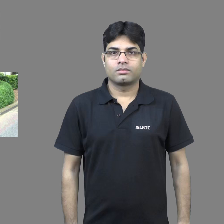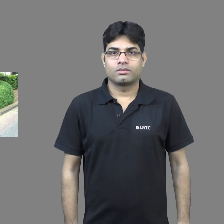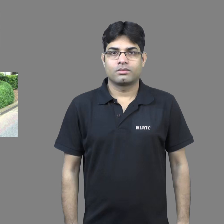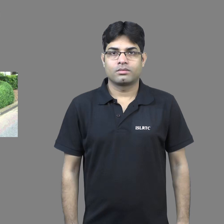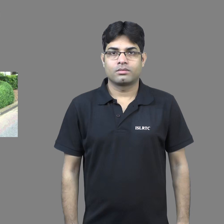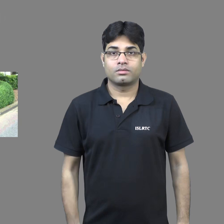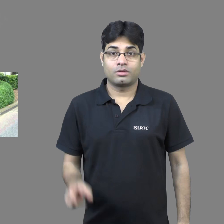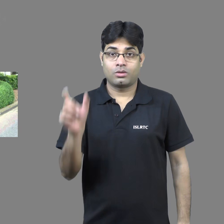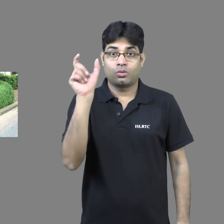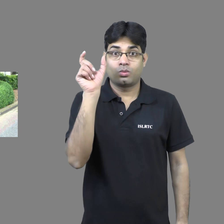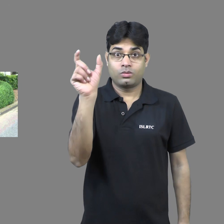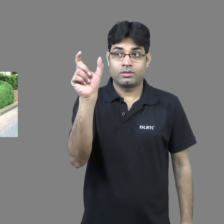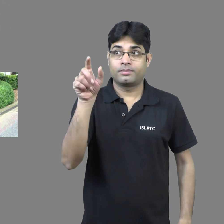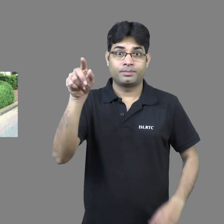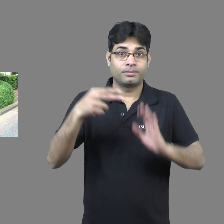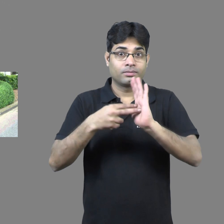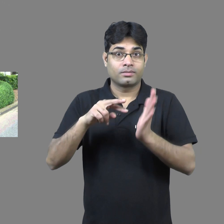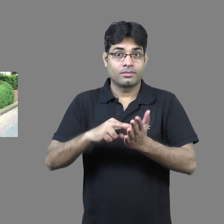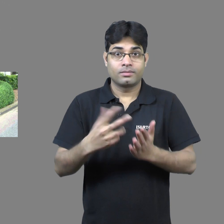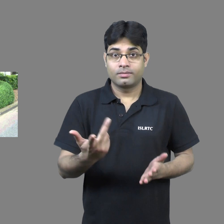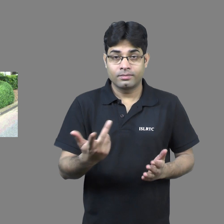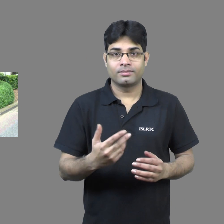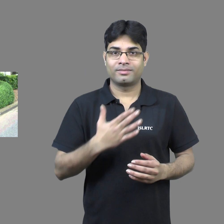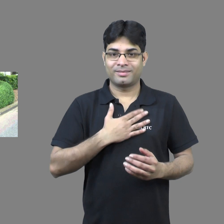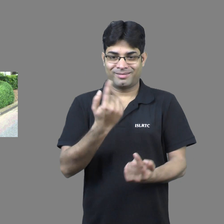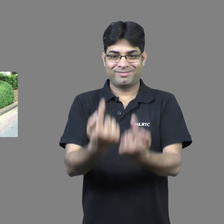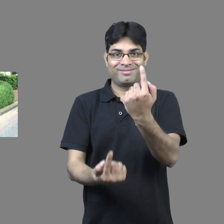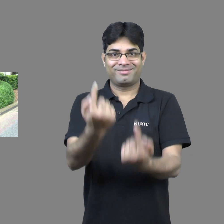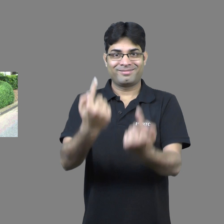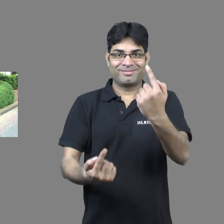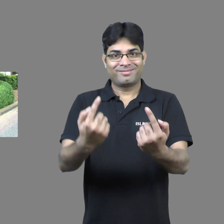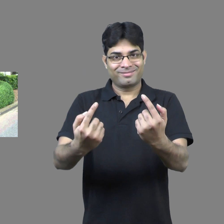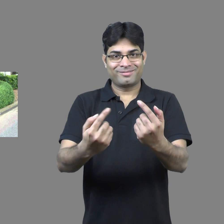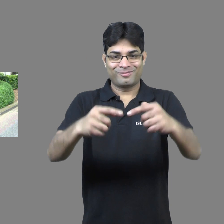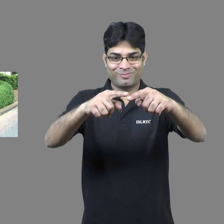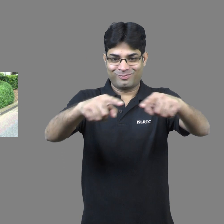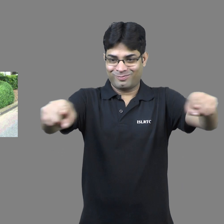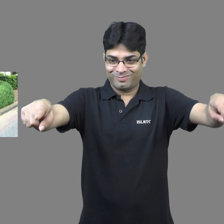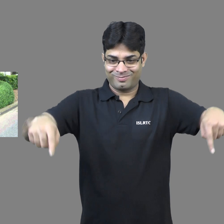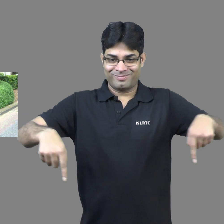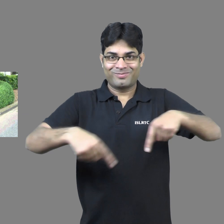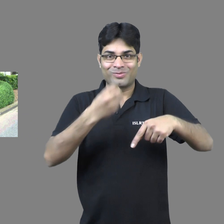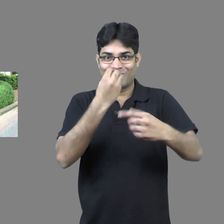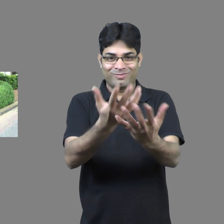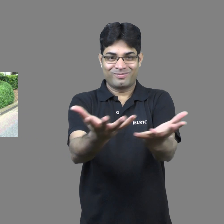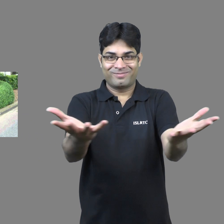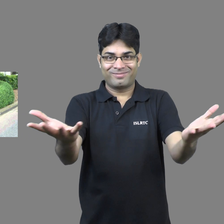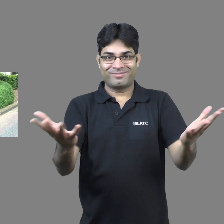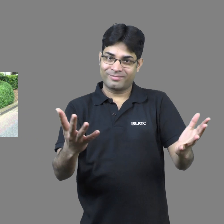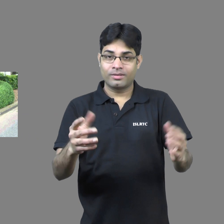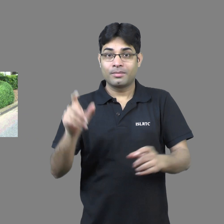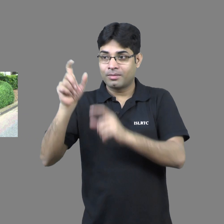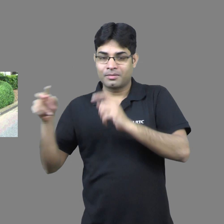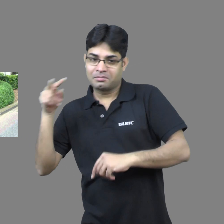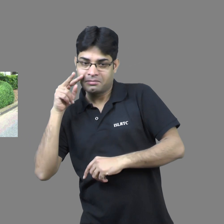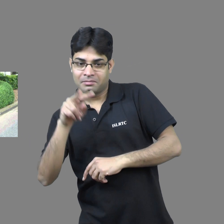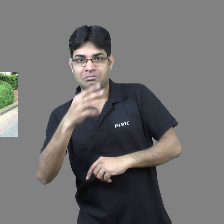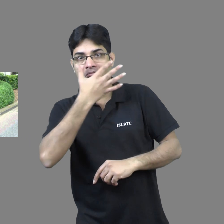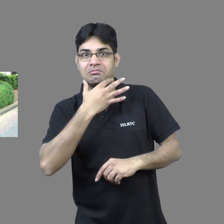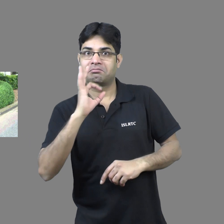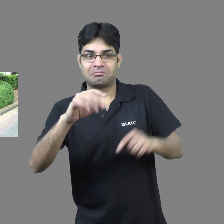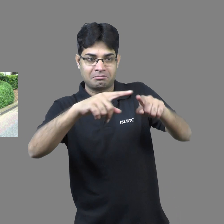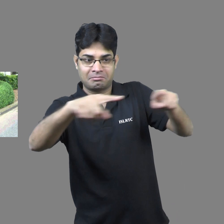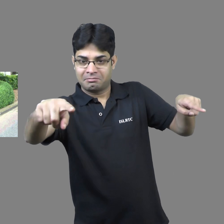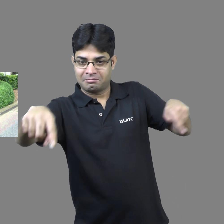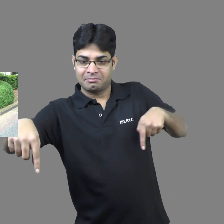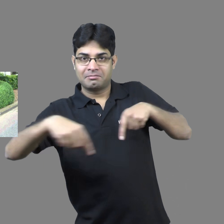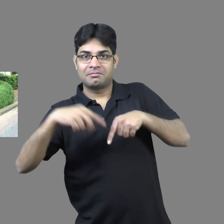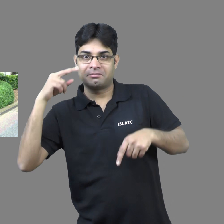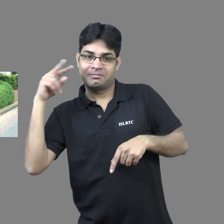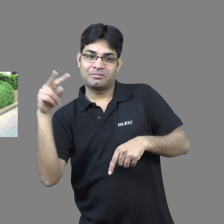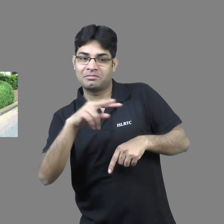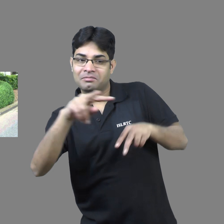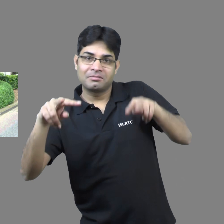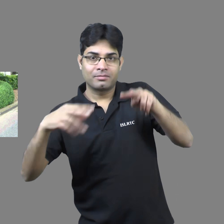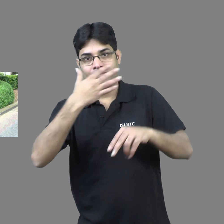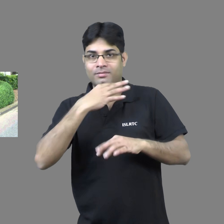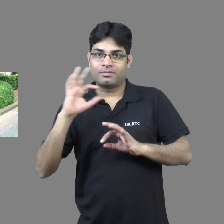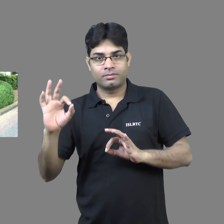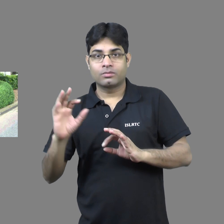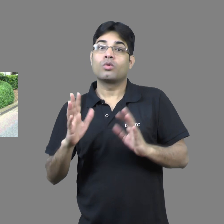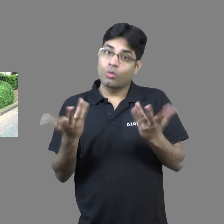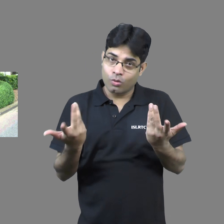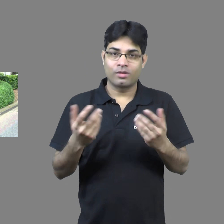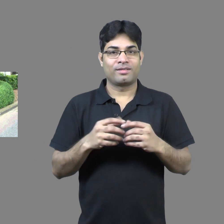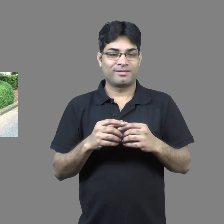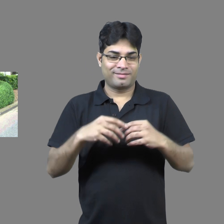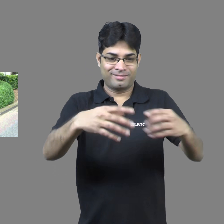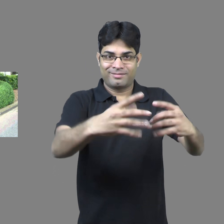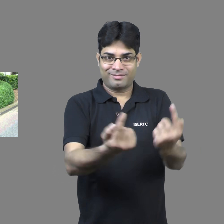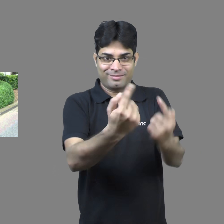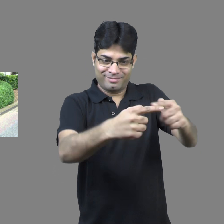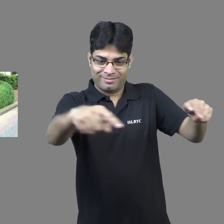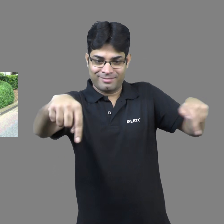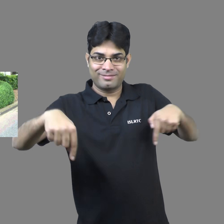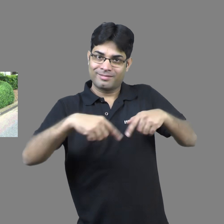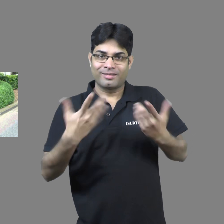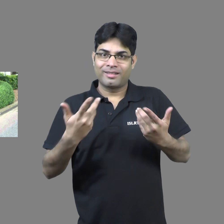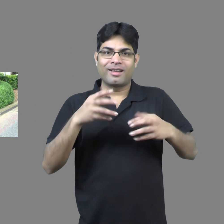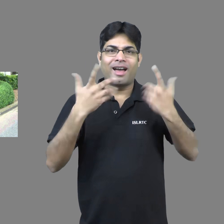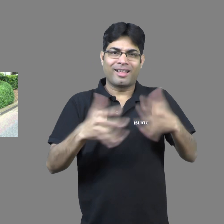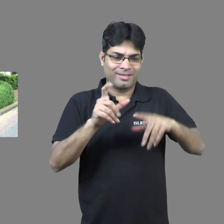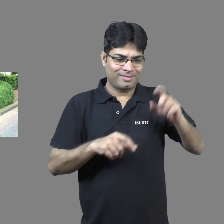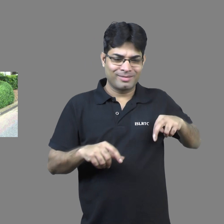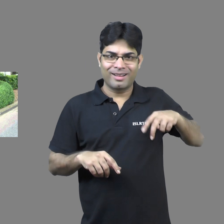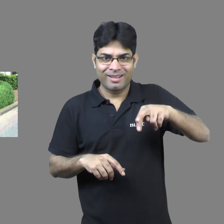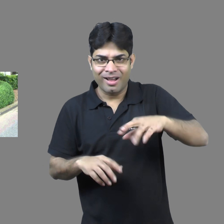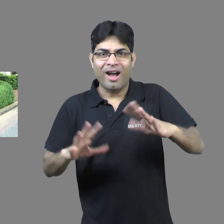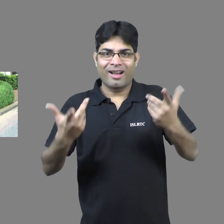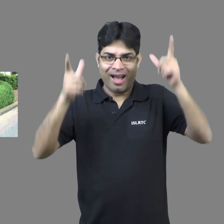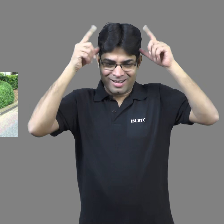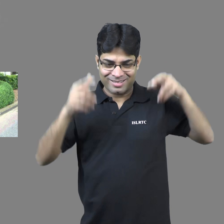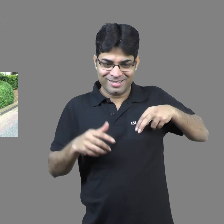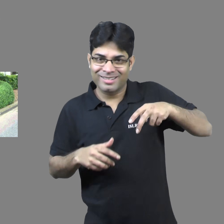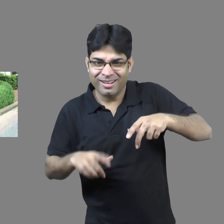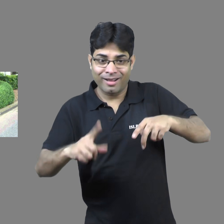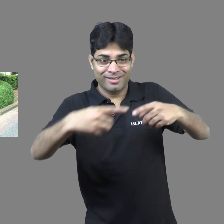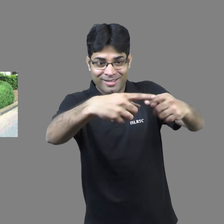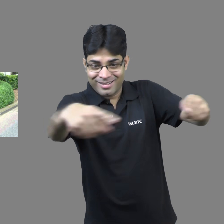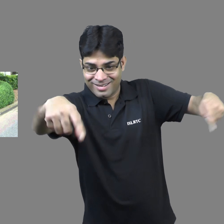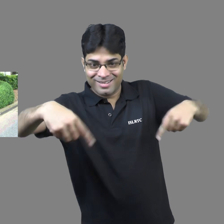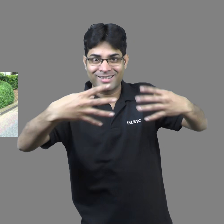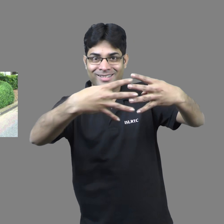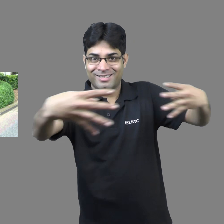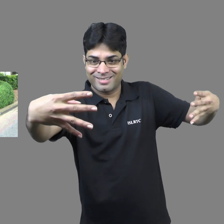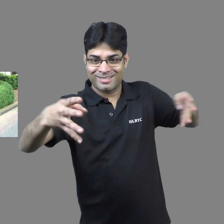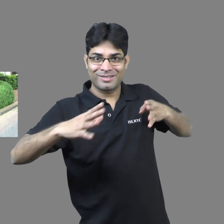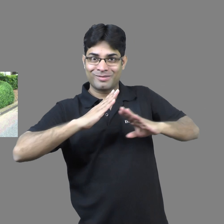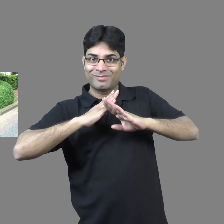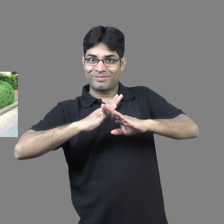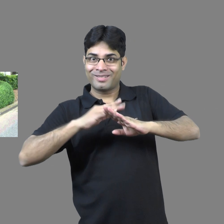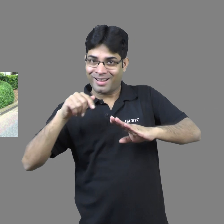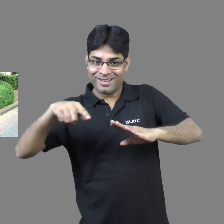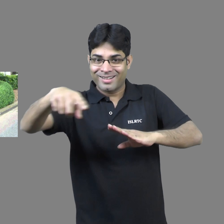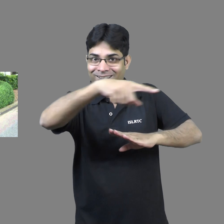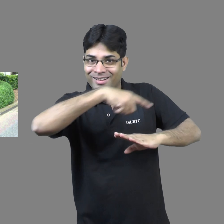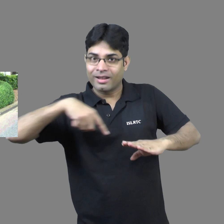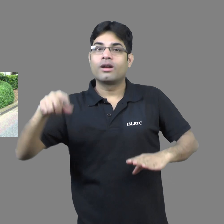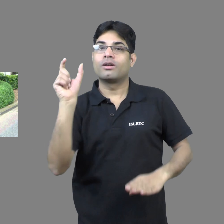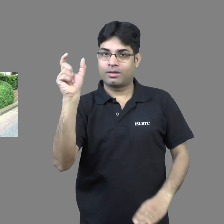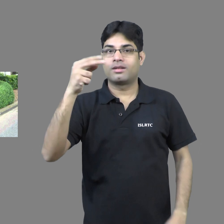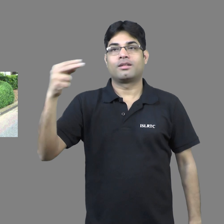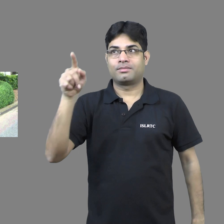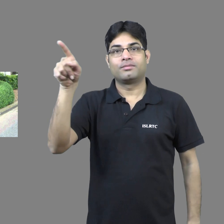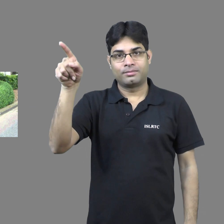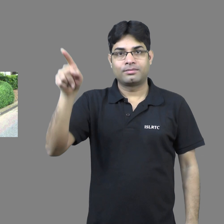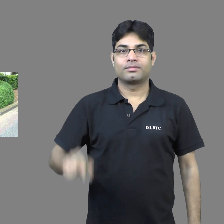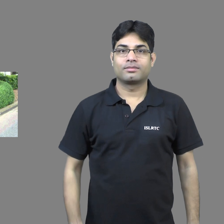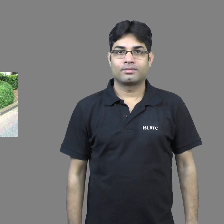Hedges